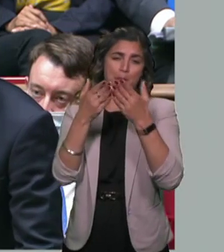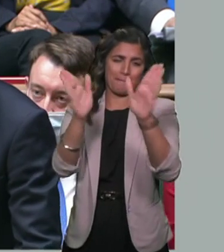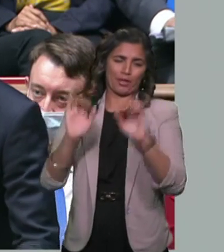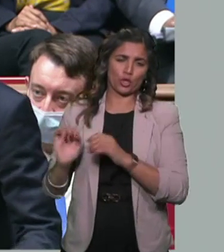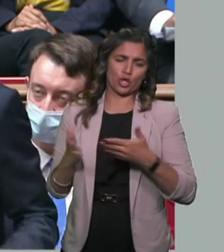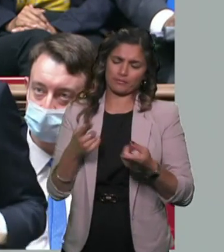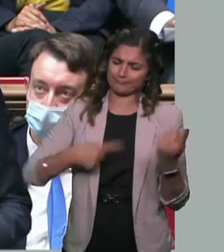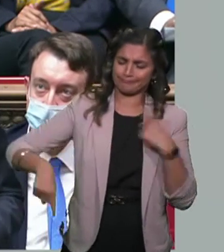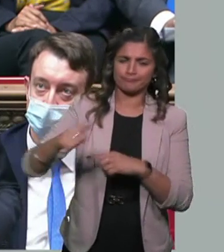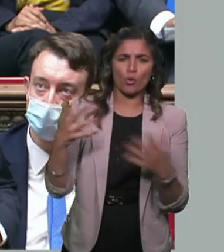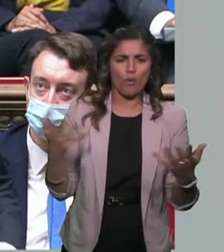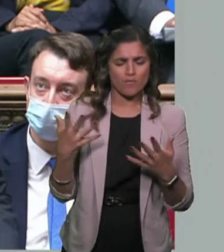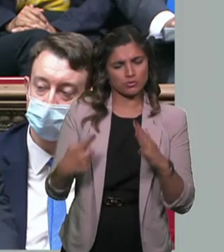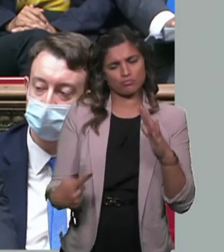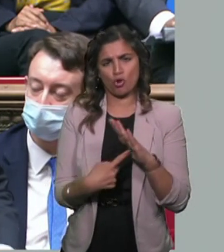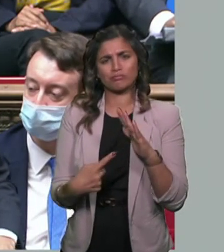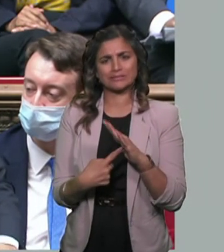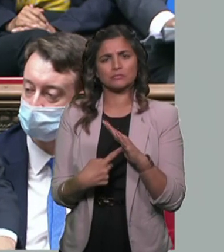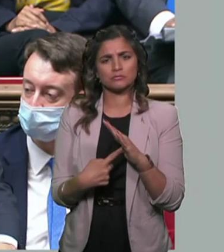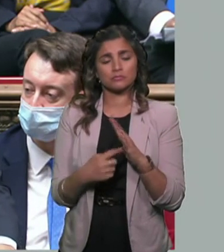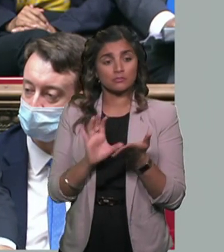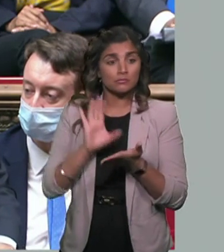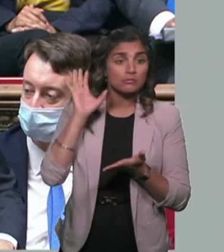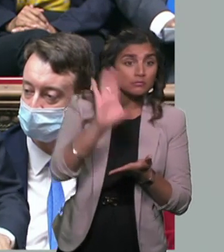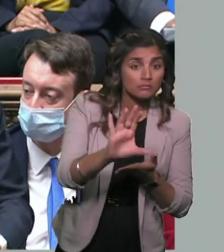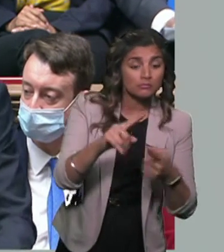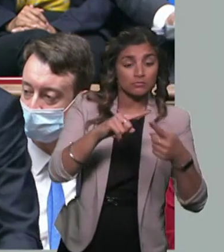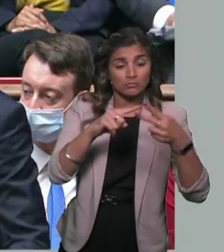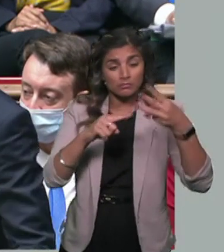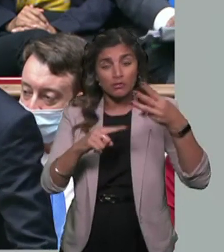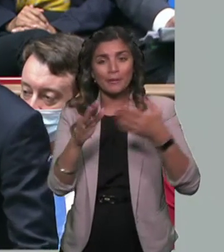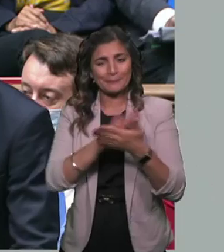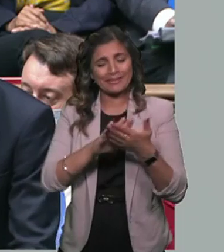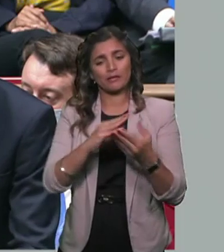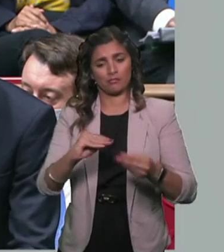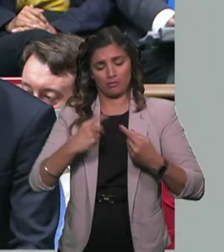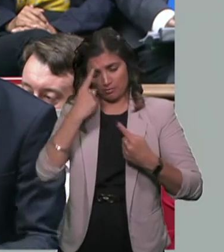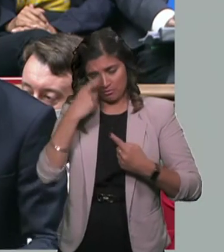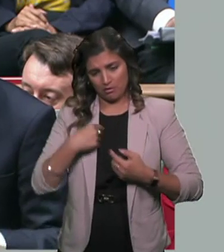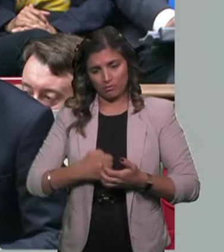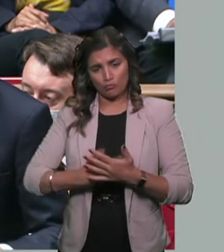Investment in infrastructure, innovation and skills will create the growth that we need to pay for them.